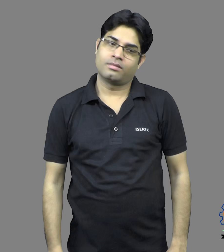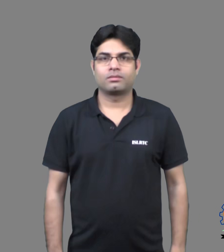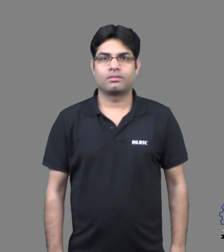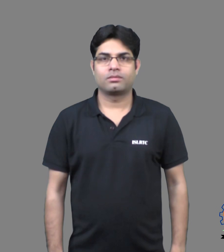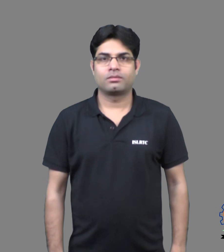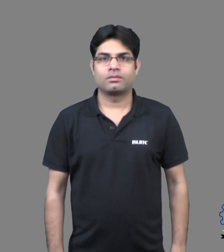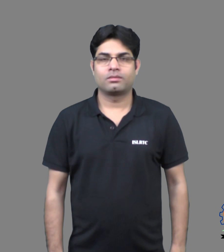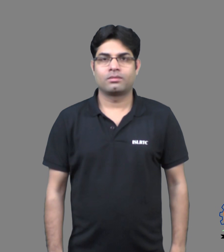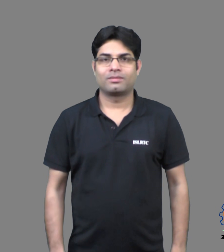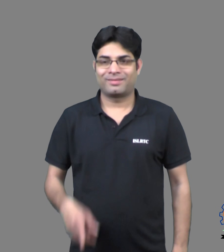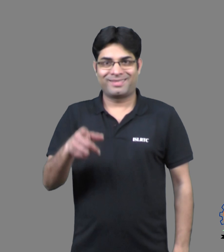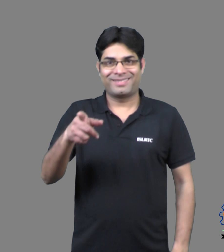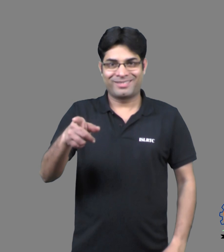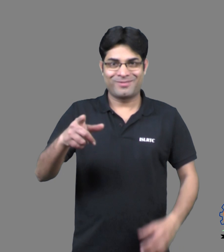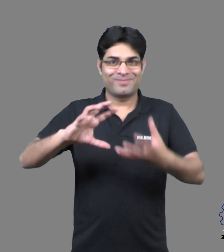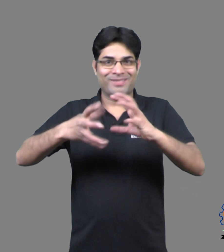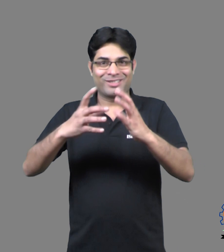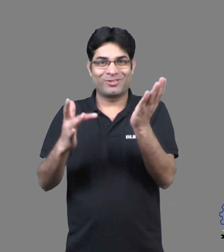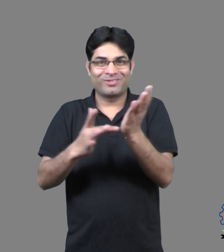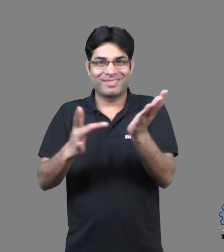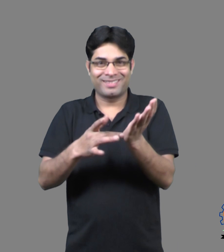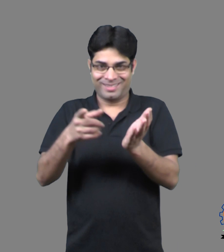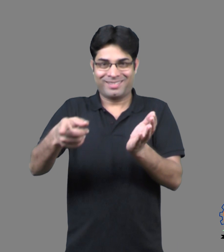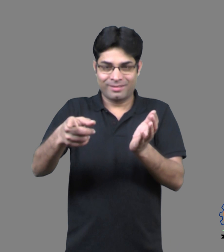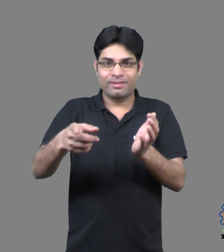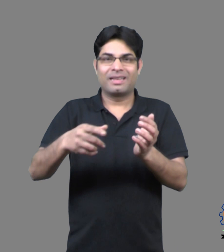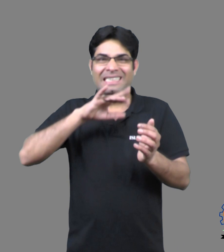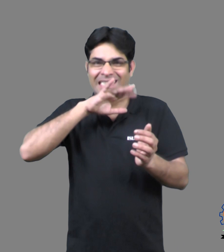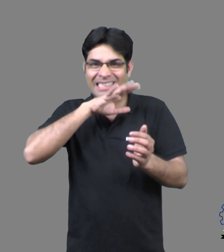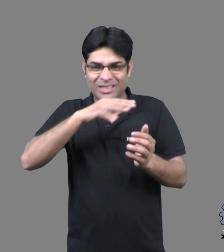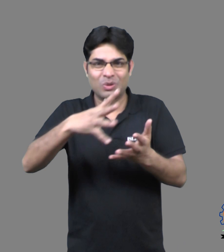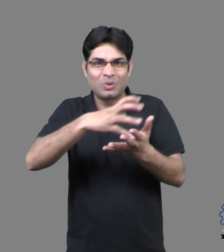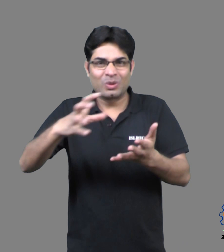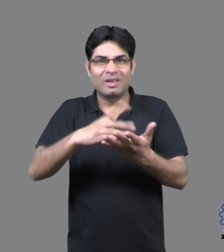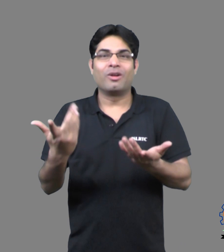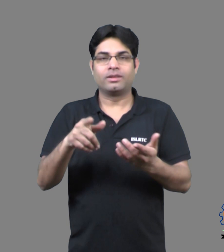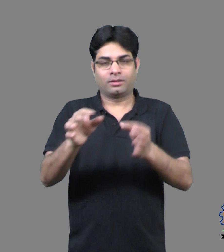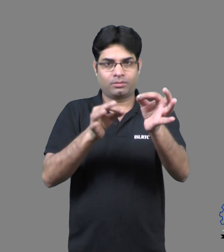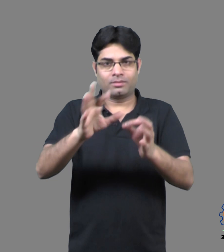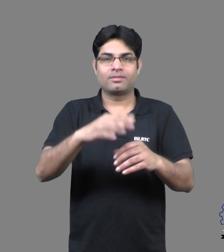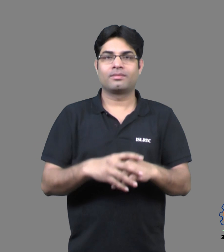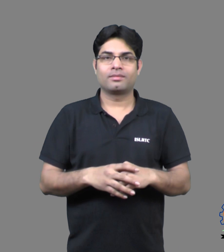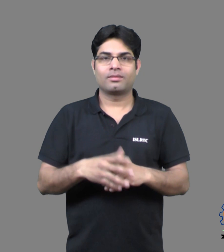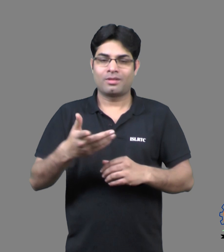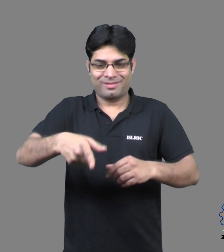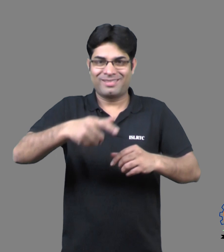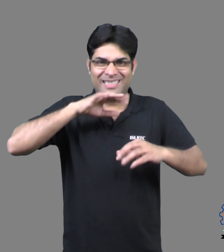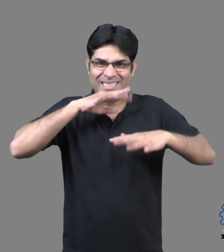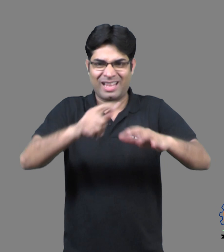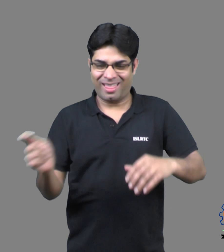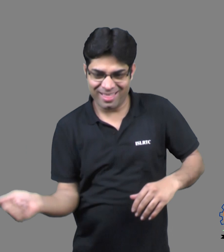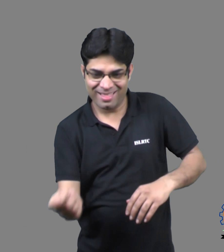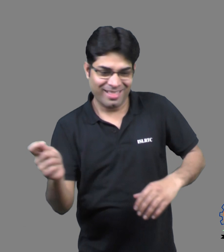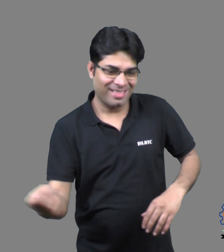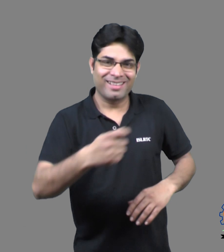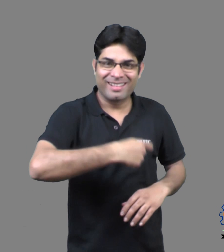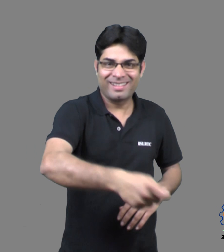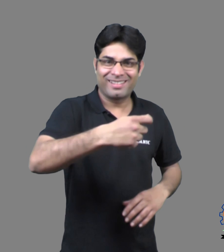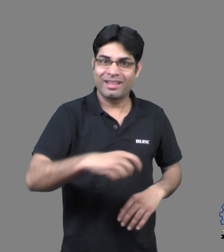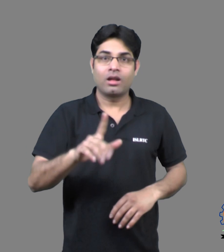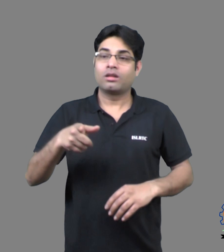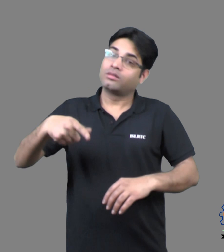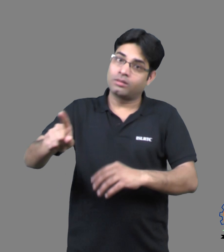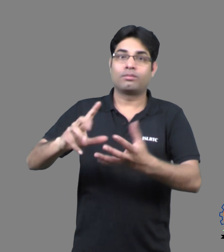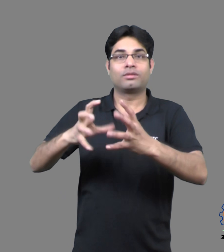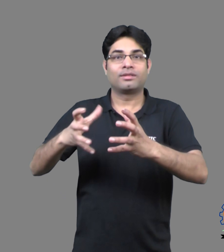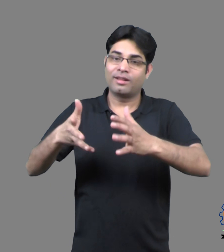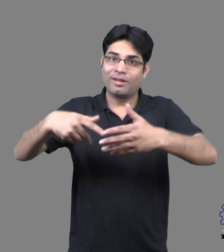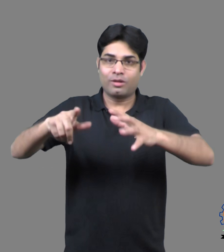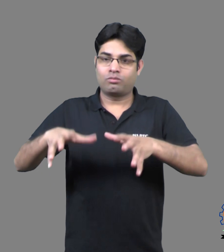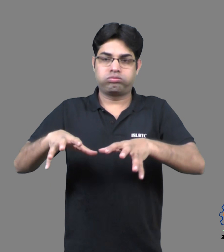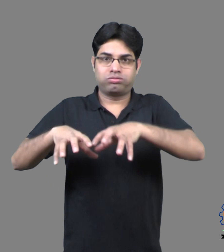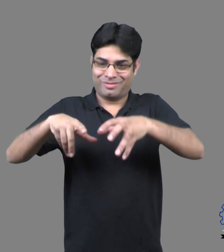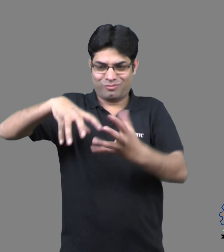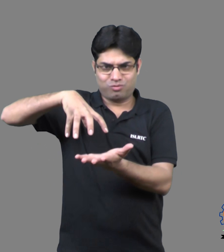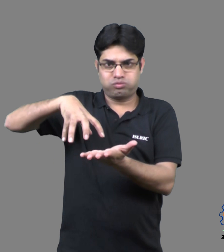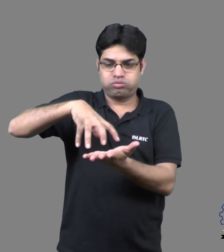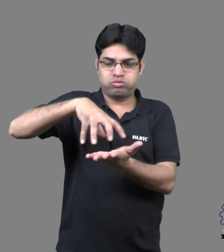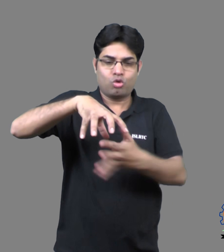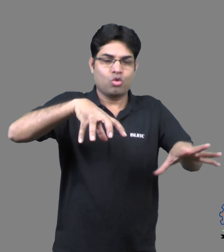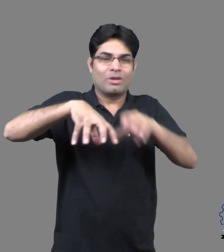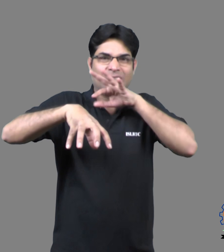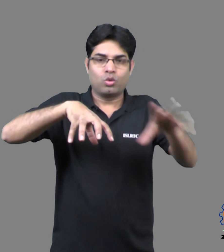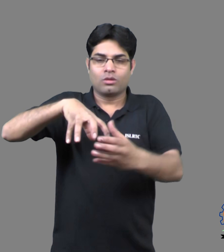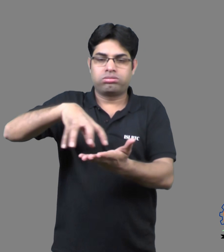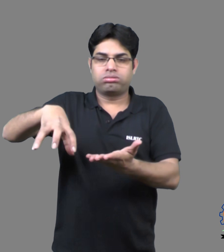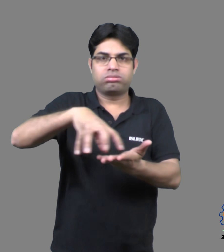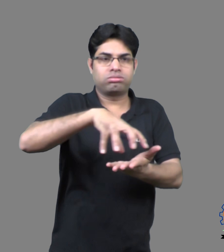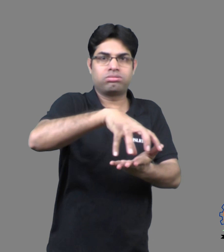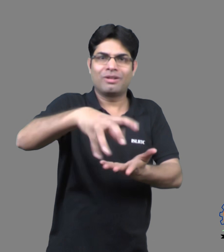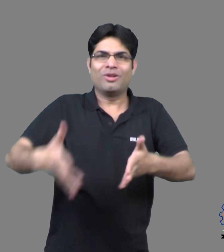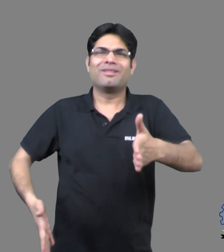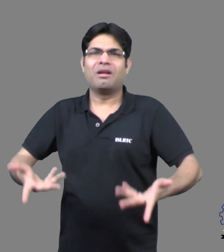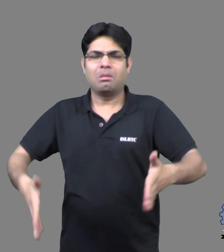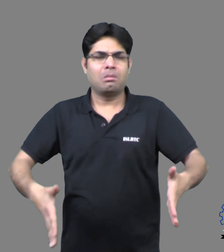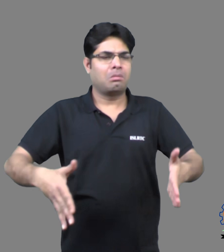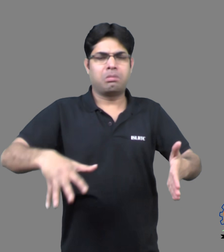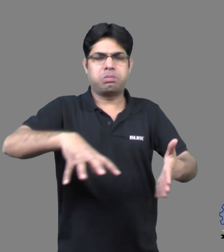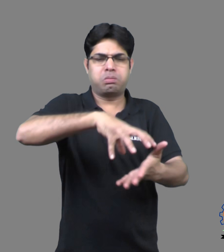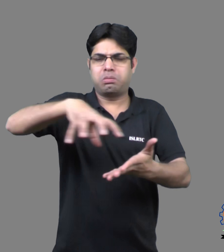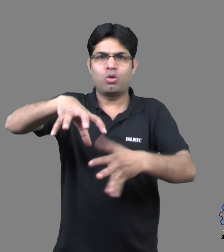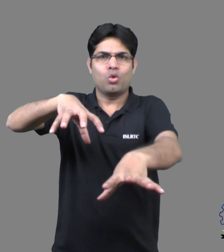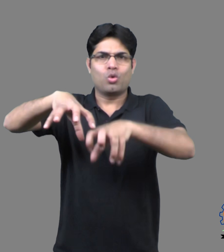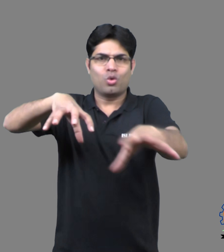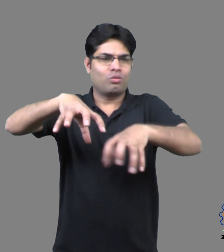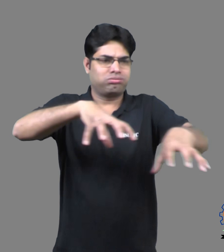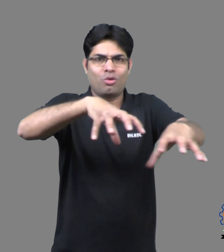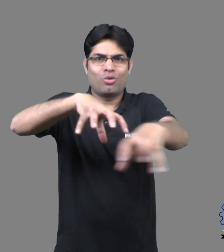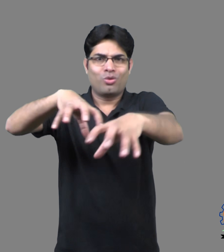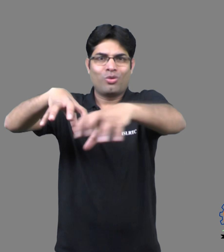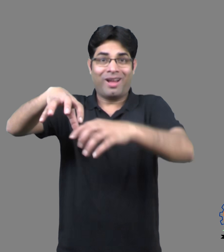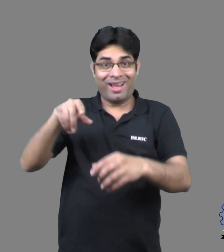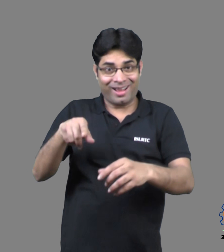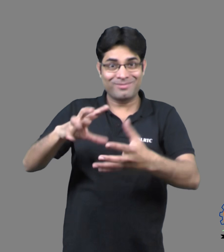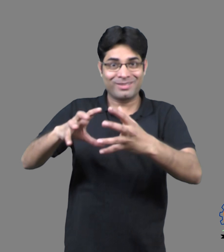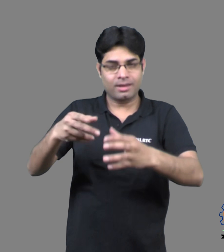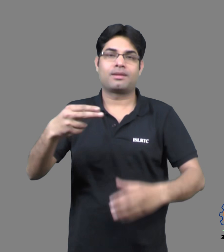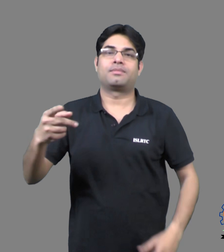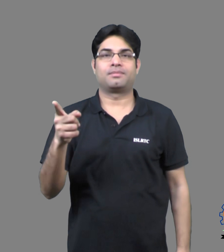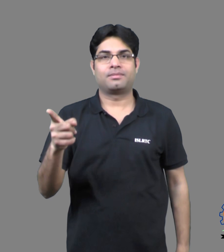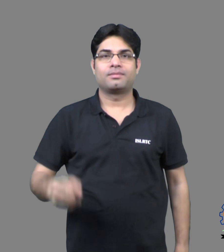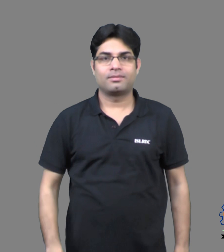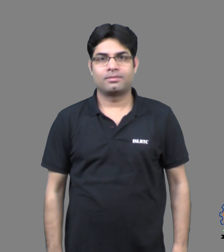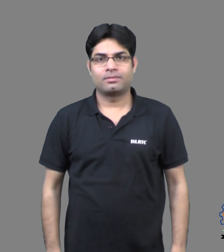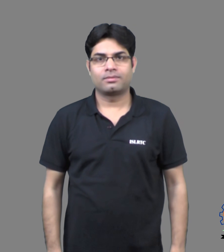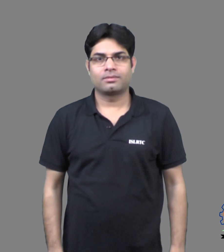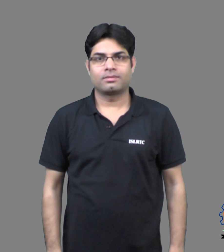Cleaning Robot